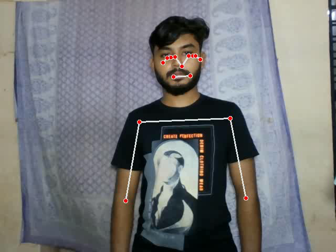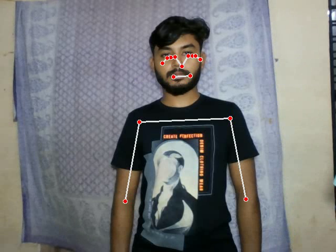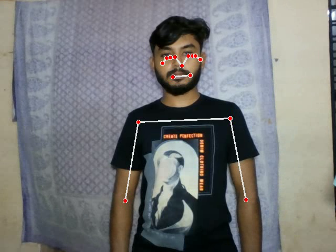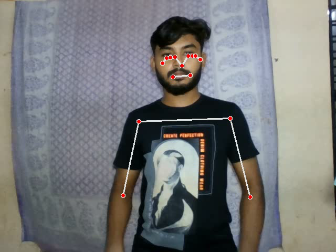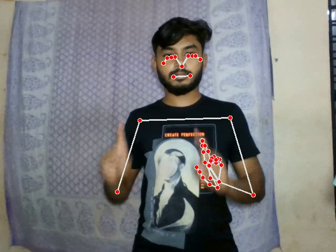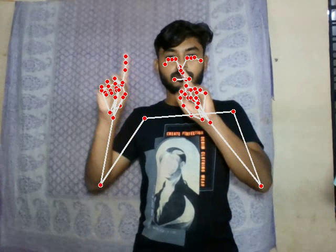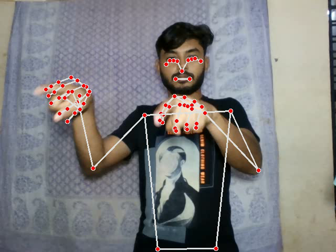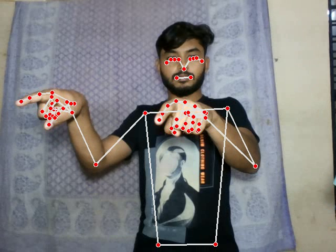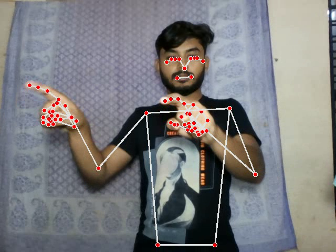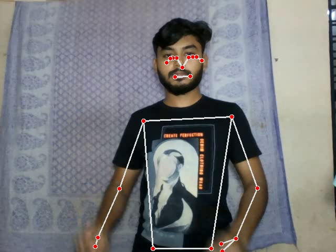go